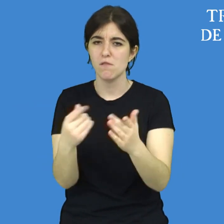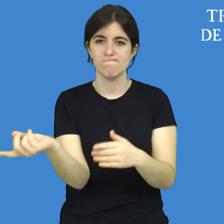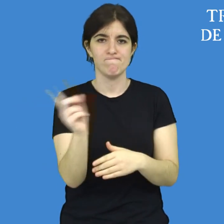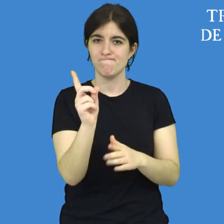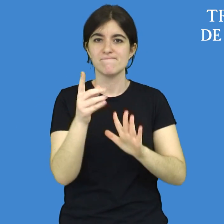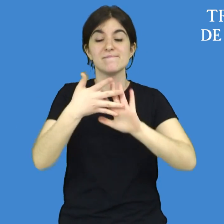no